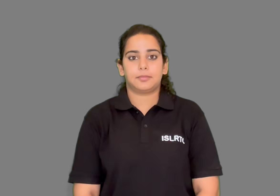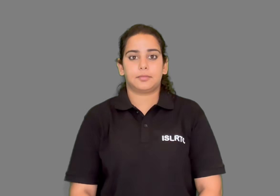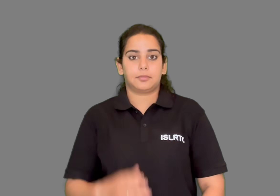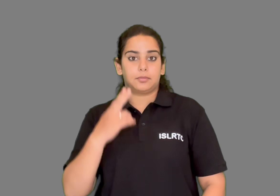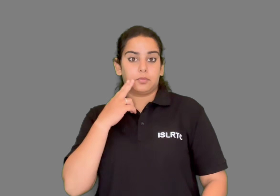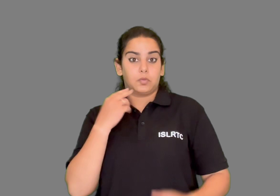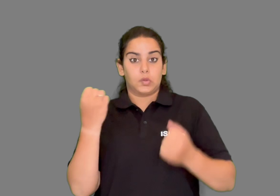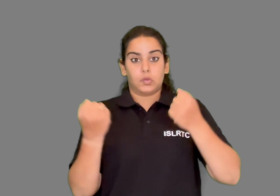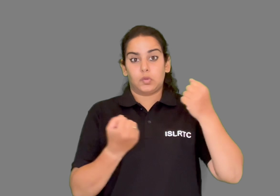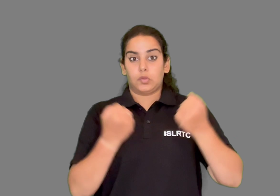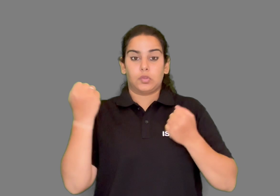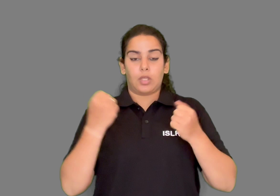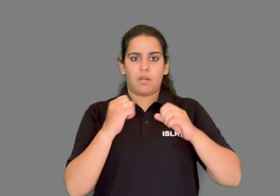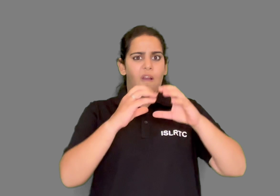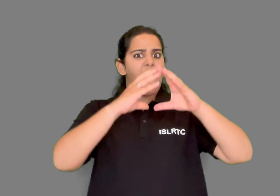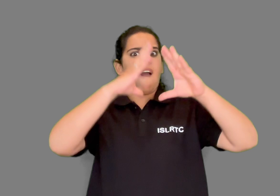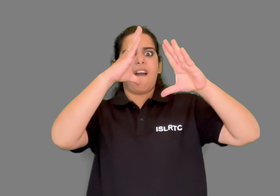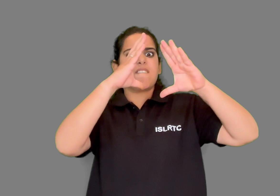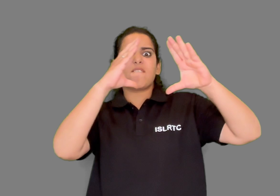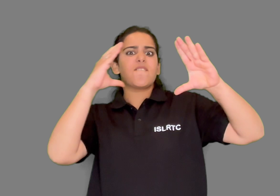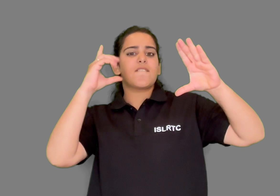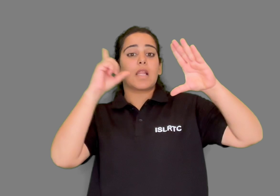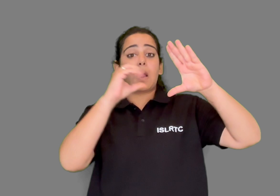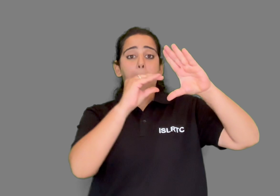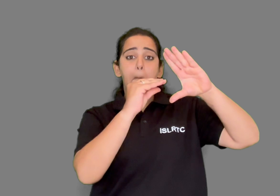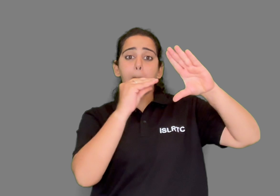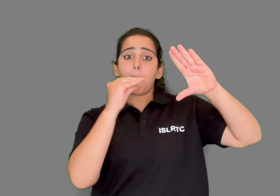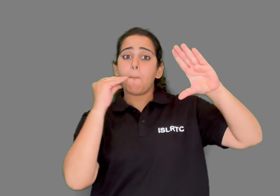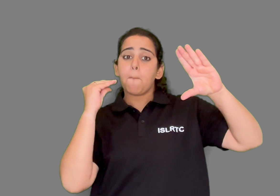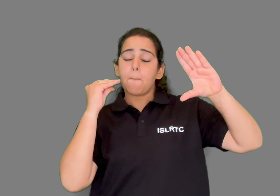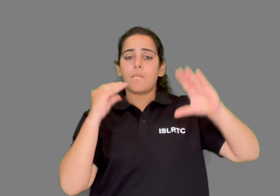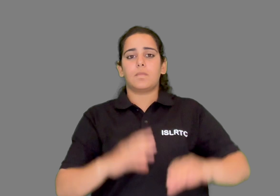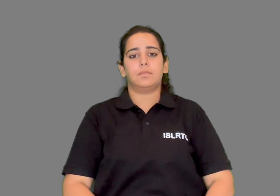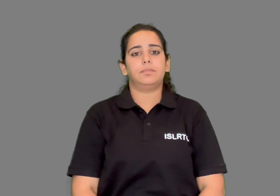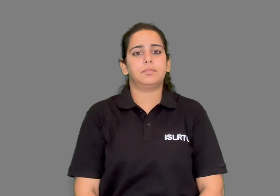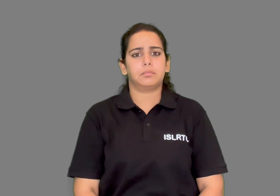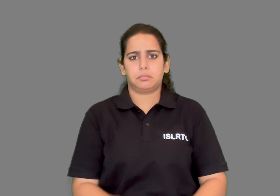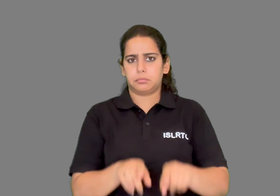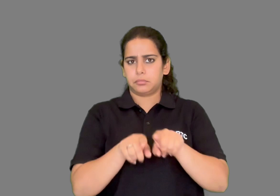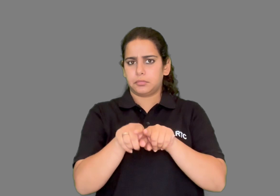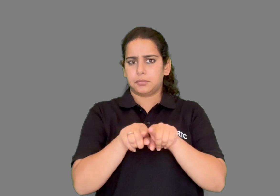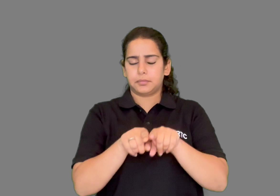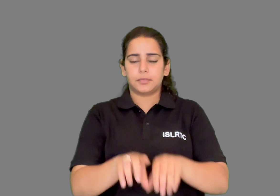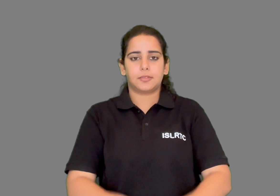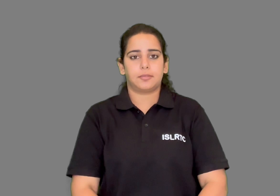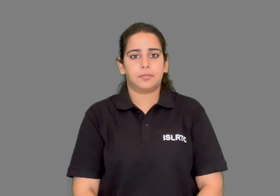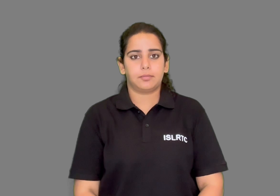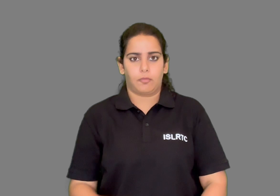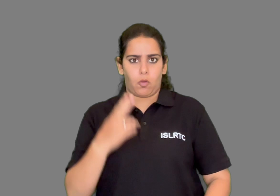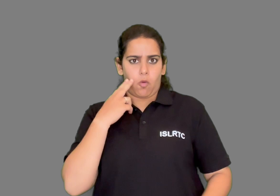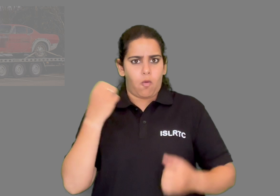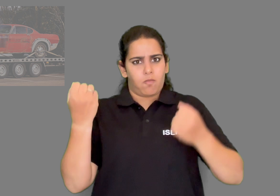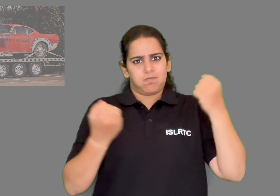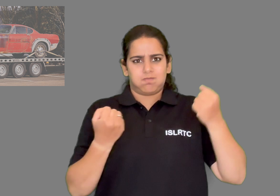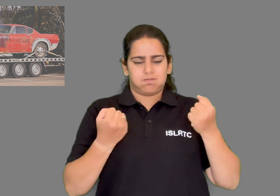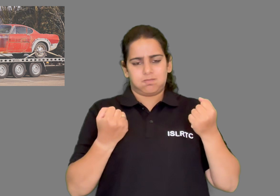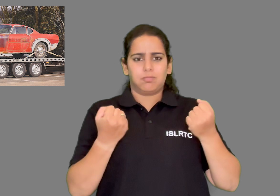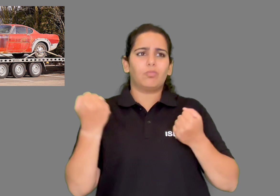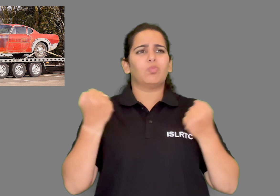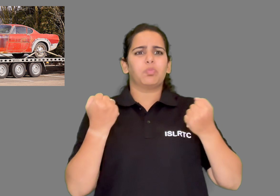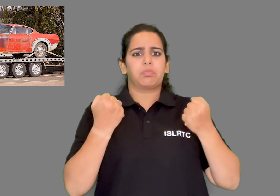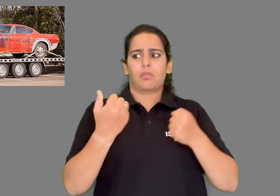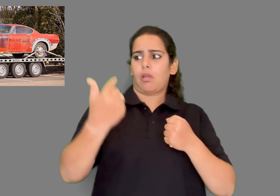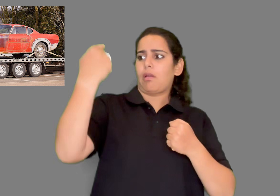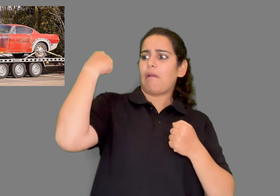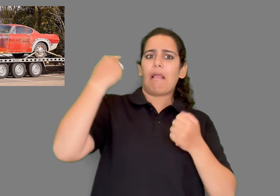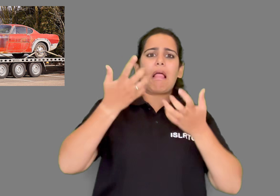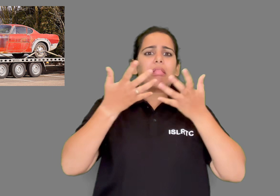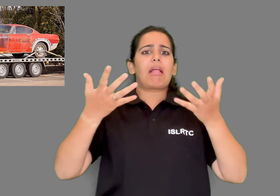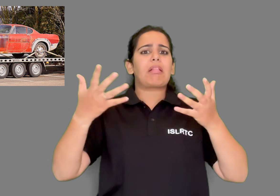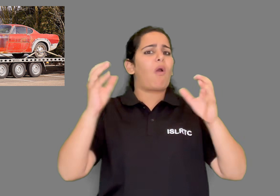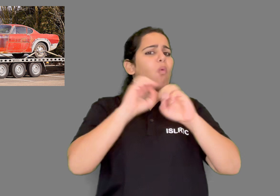Flatbed Having a horizontal bed on which material rests